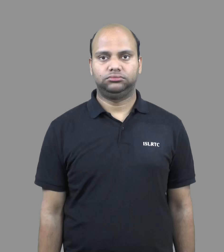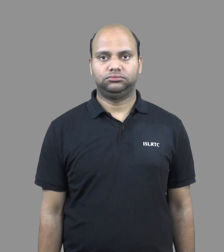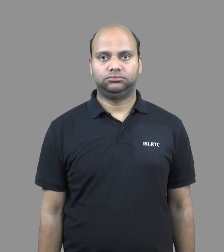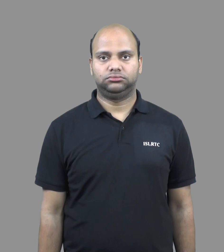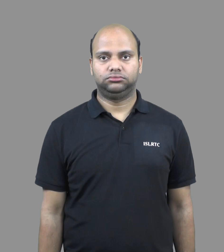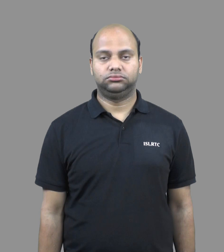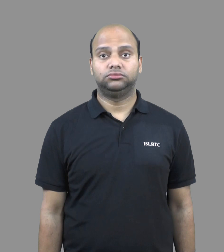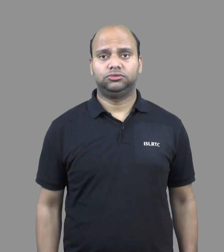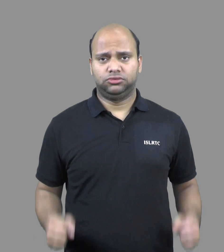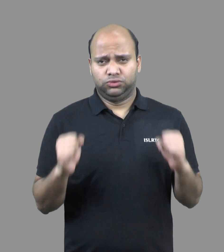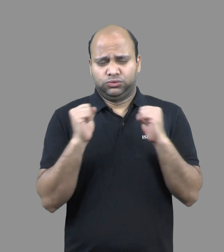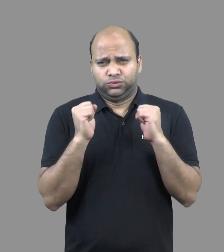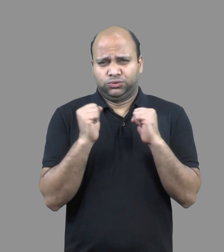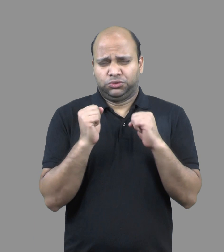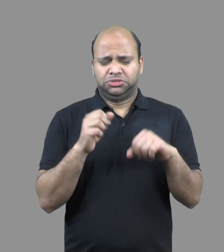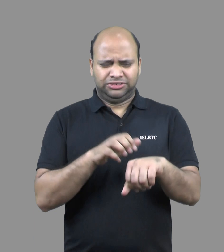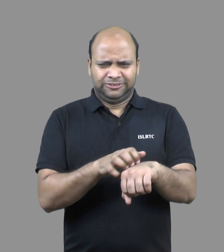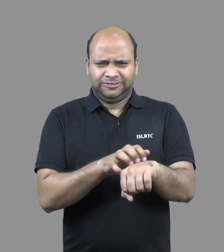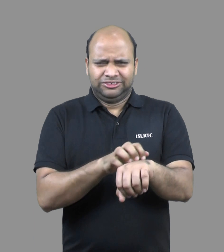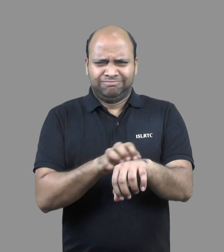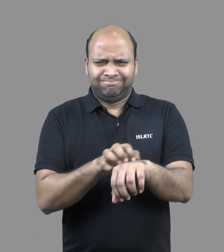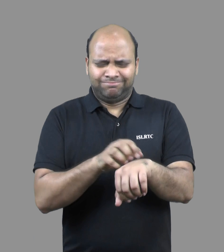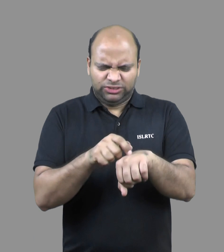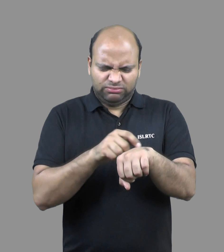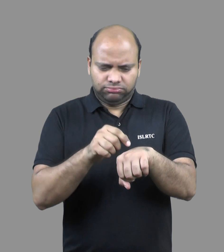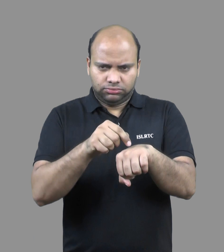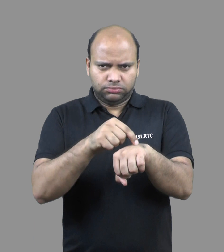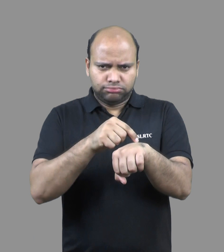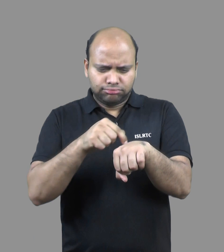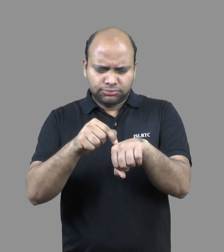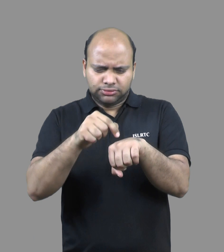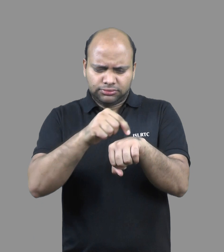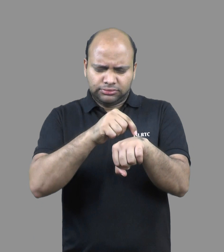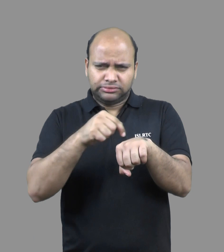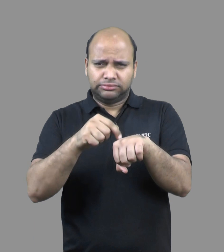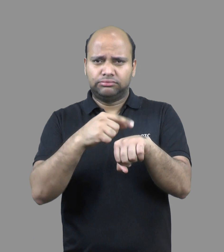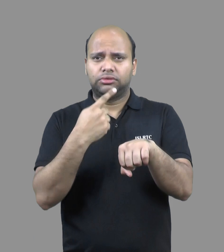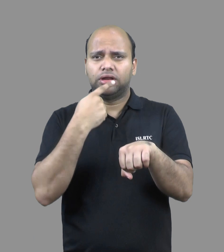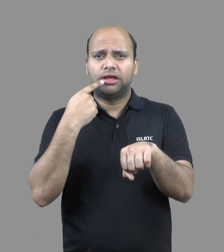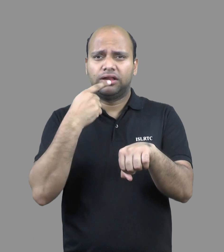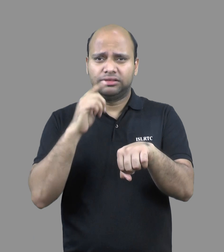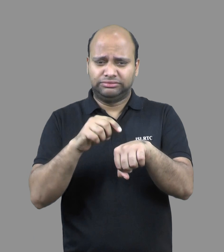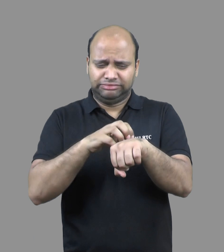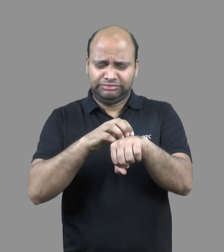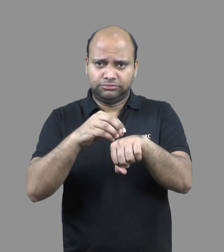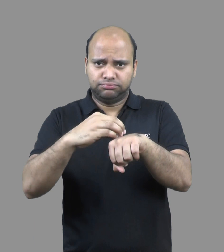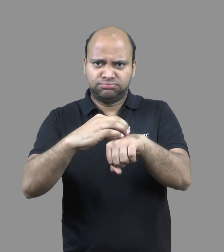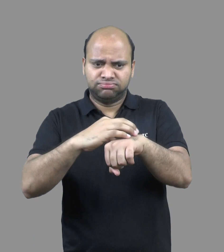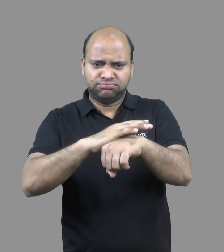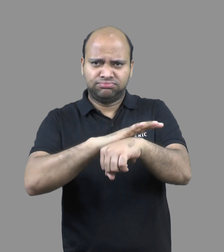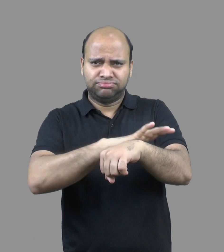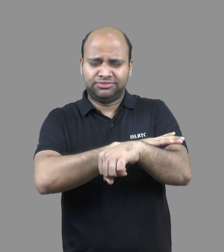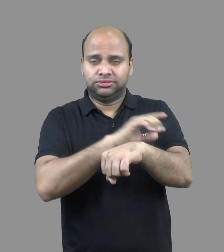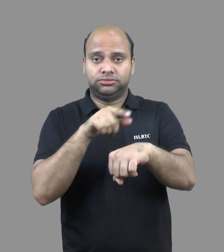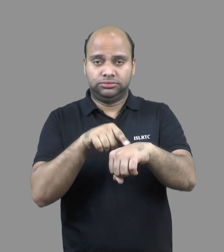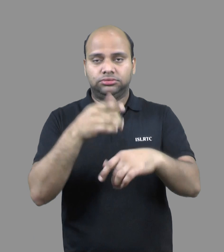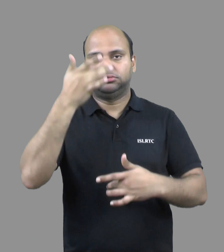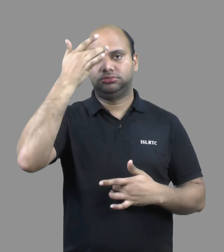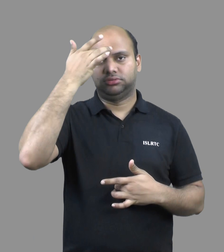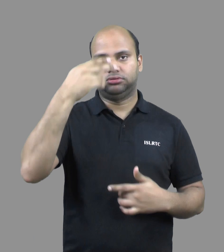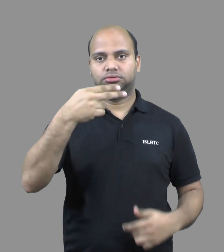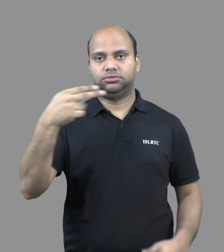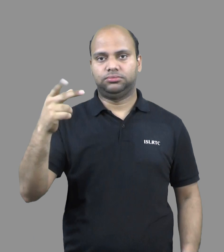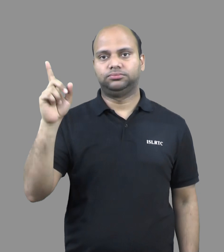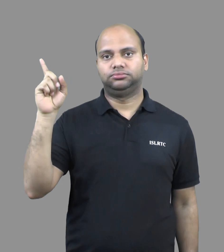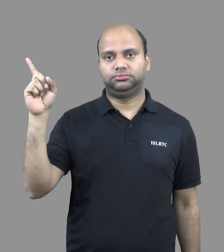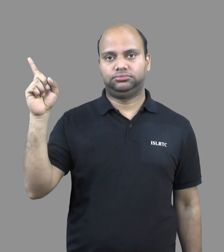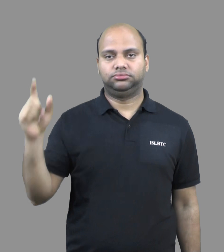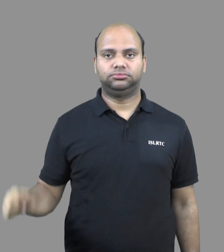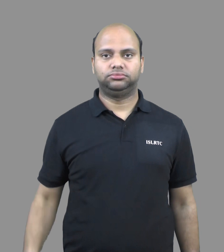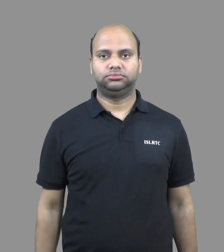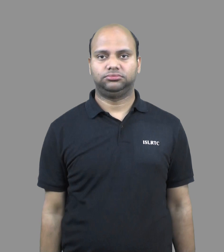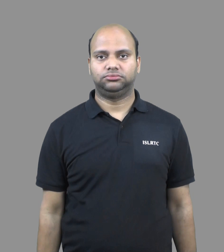Urticaria